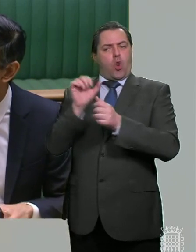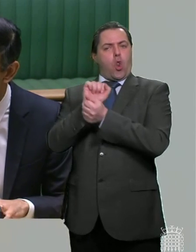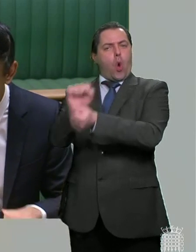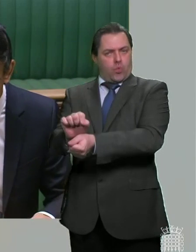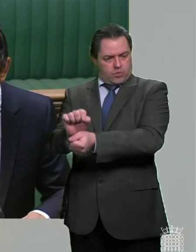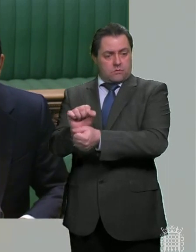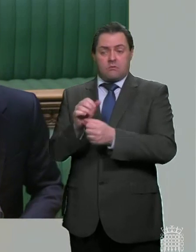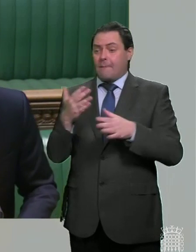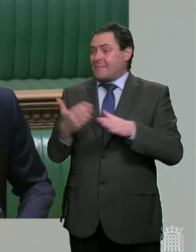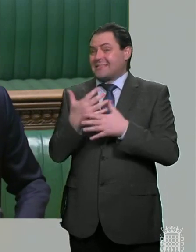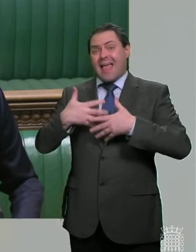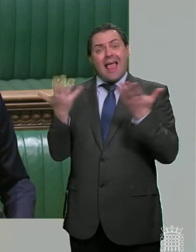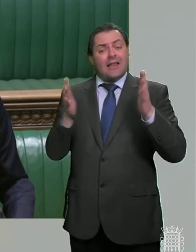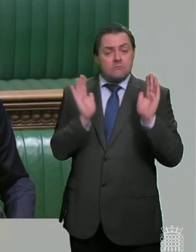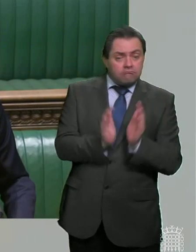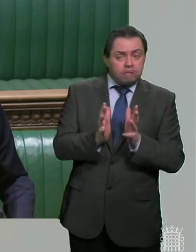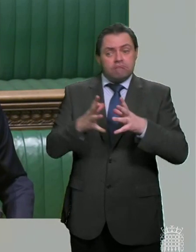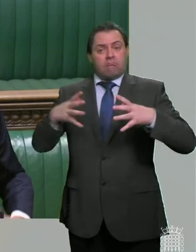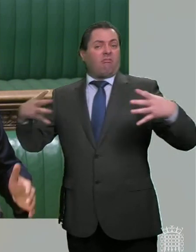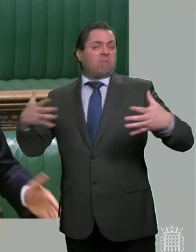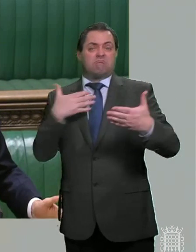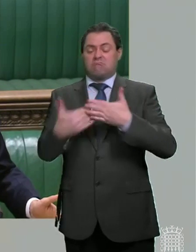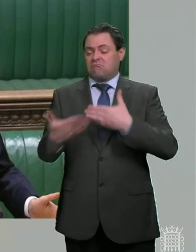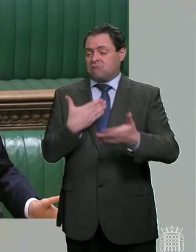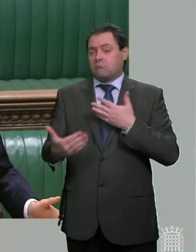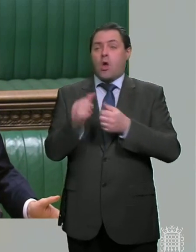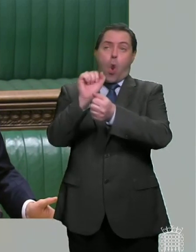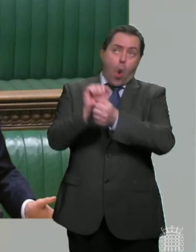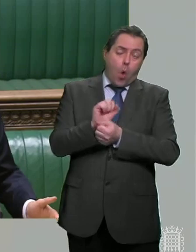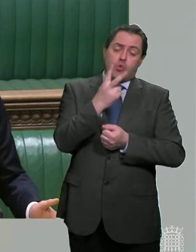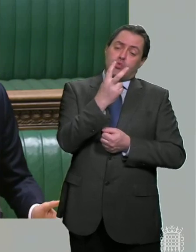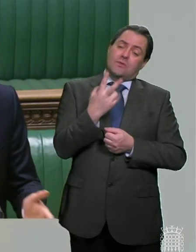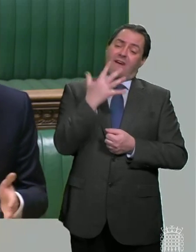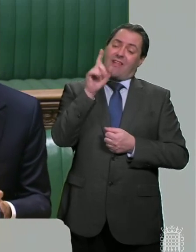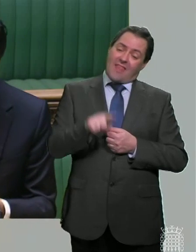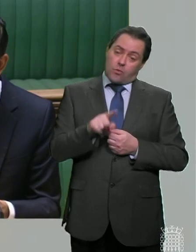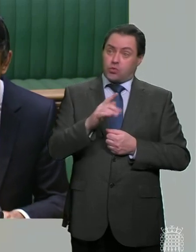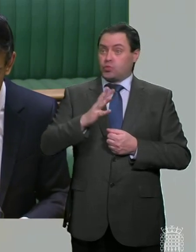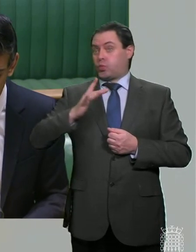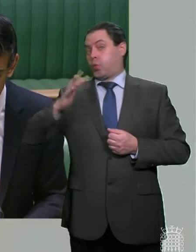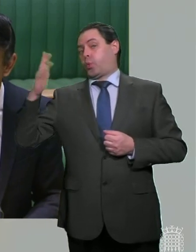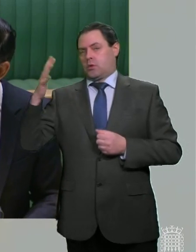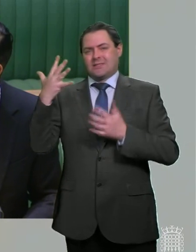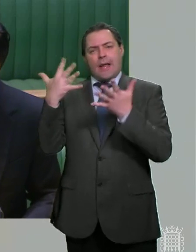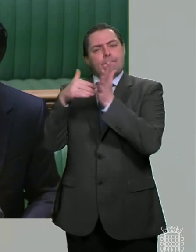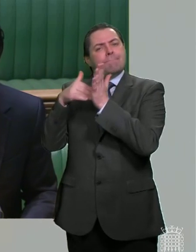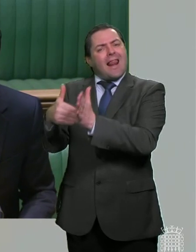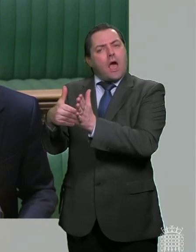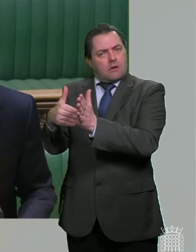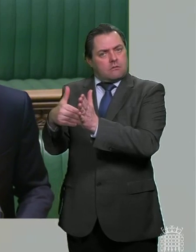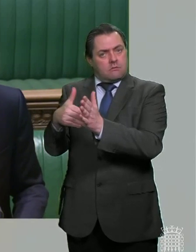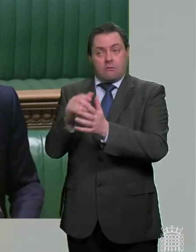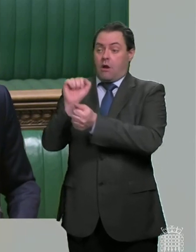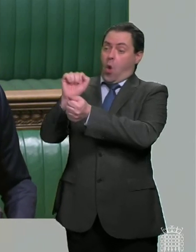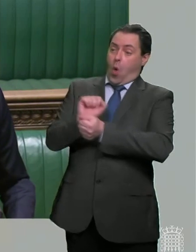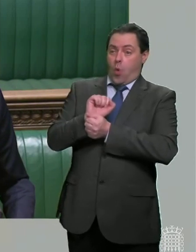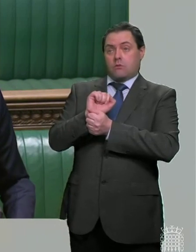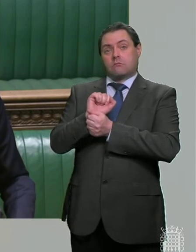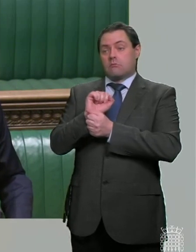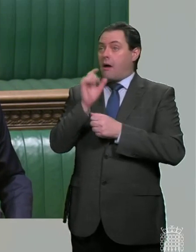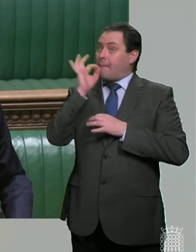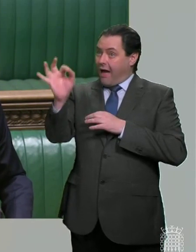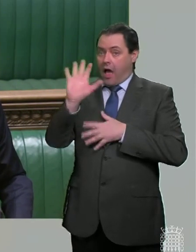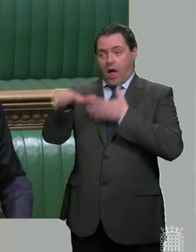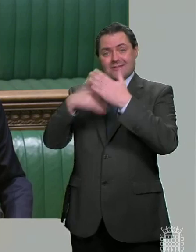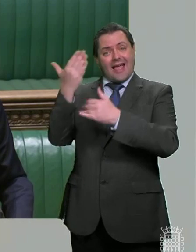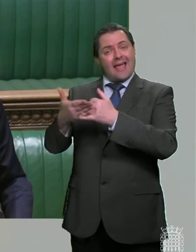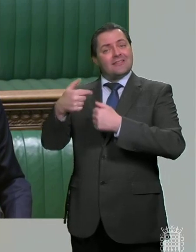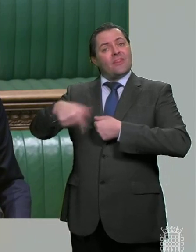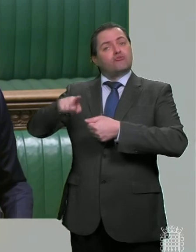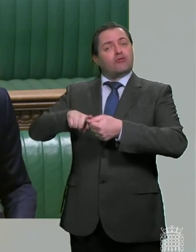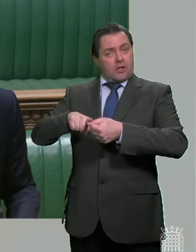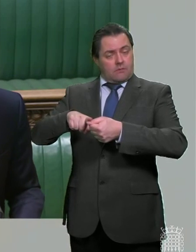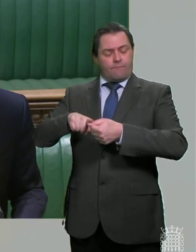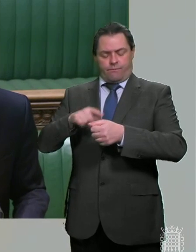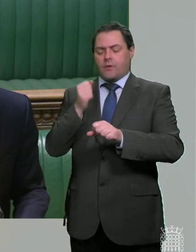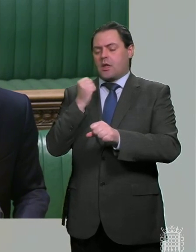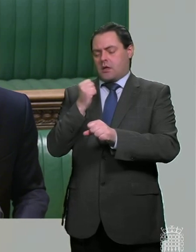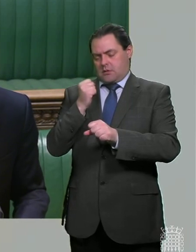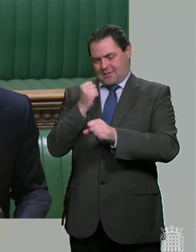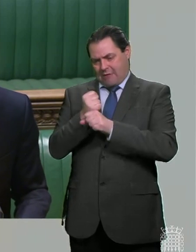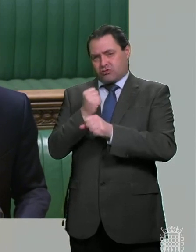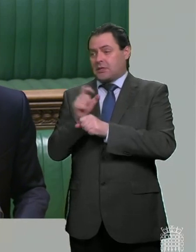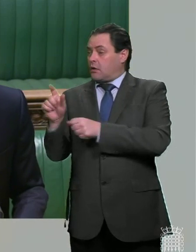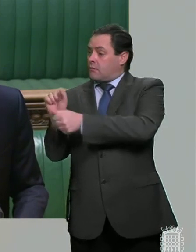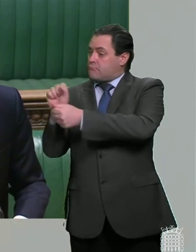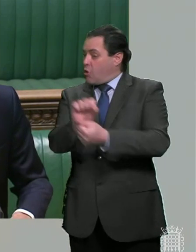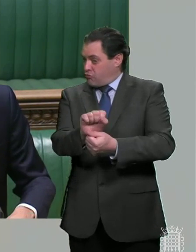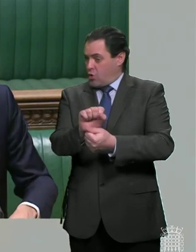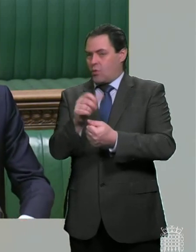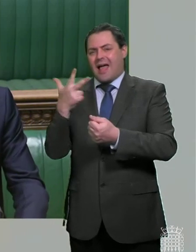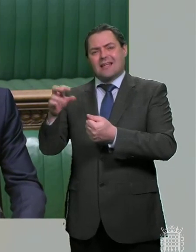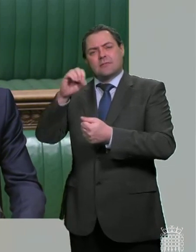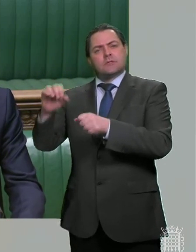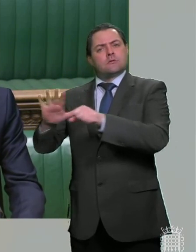Businesses of any size can apply for loans from £25,000 up to £10 million through to the end of this year, and the Government will provide a guarantee to lenders of 80%.